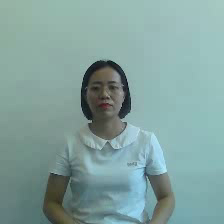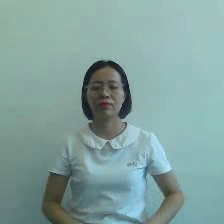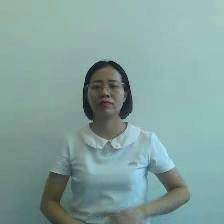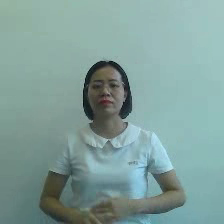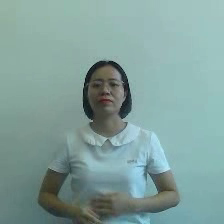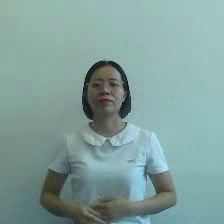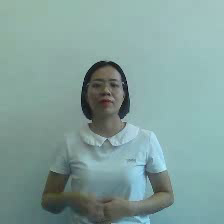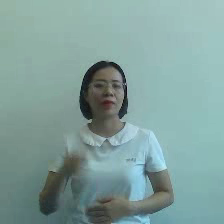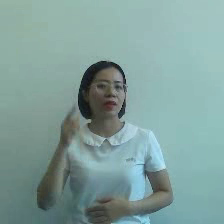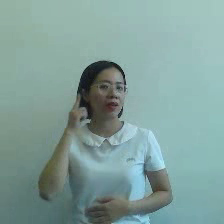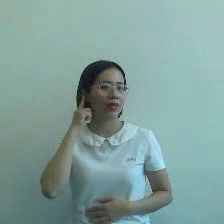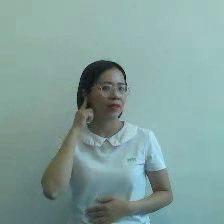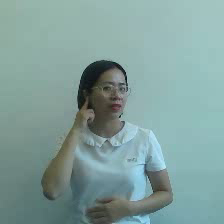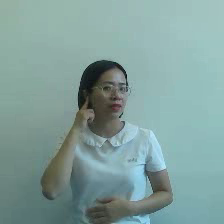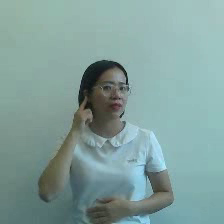Nghe